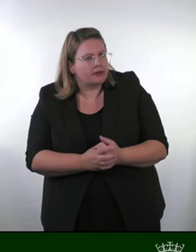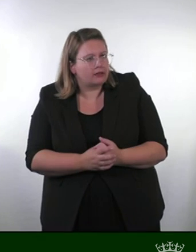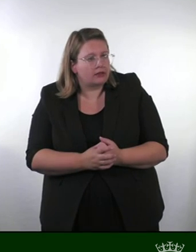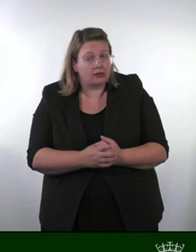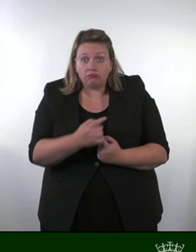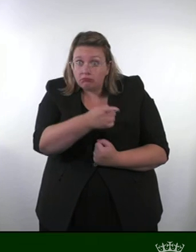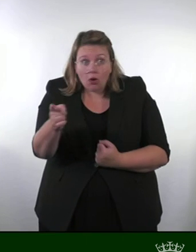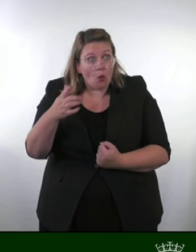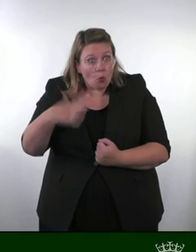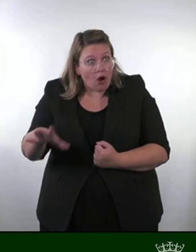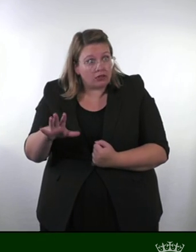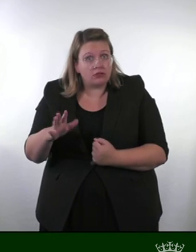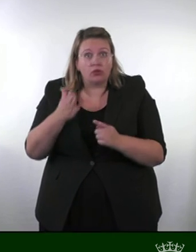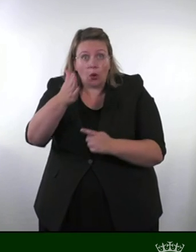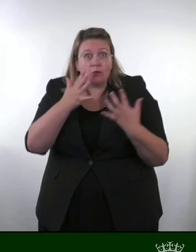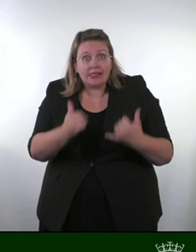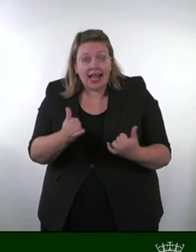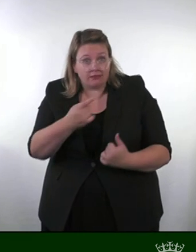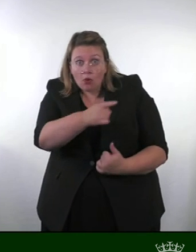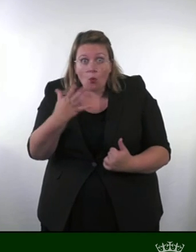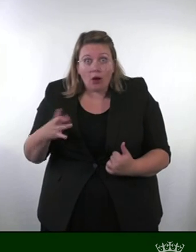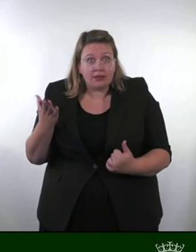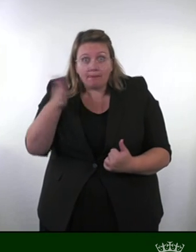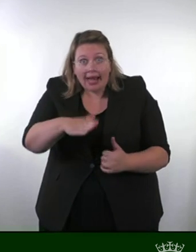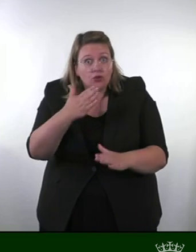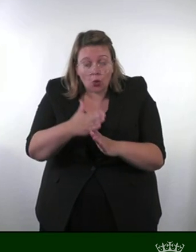People are trying to do the right thing. They want to go back to work.